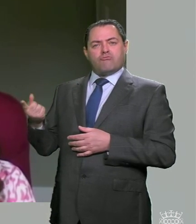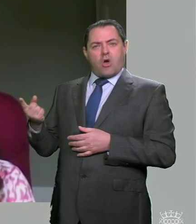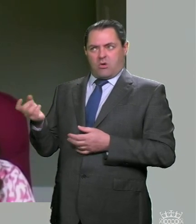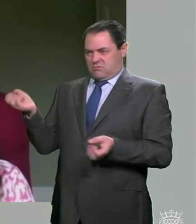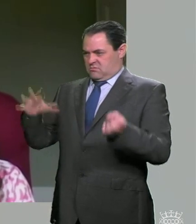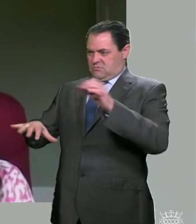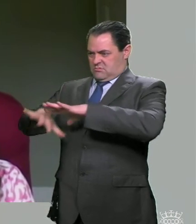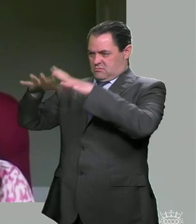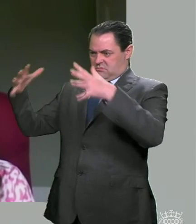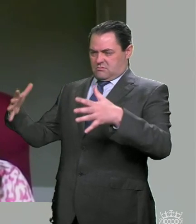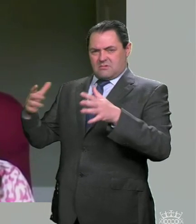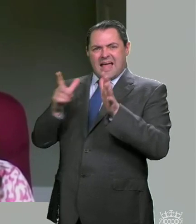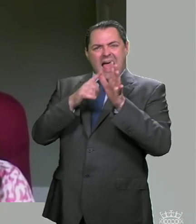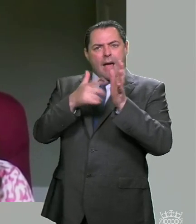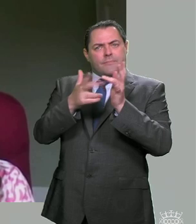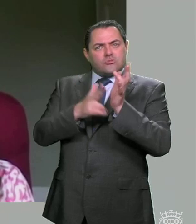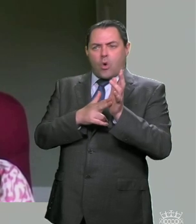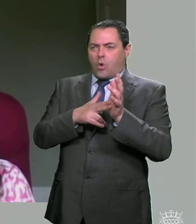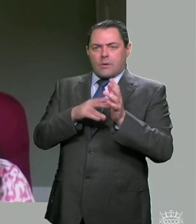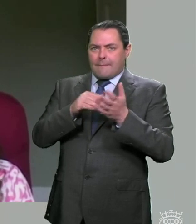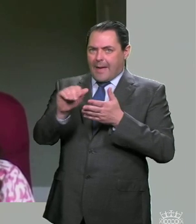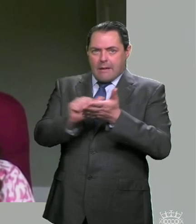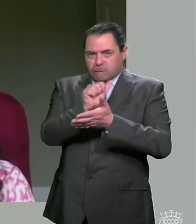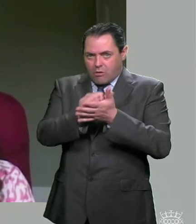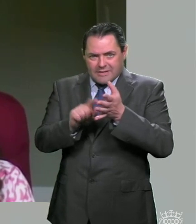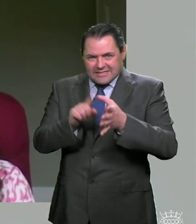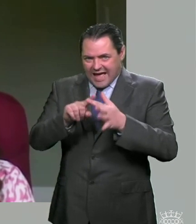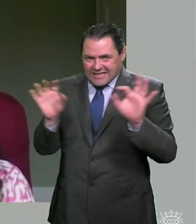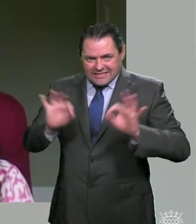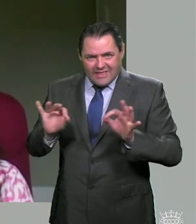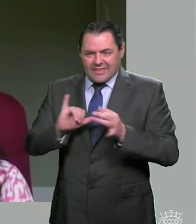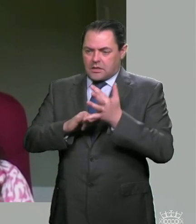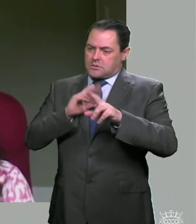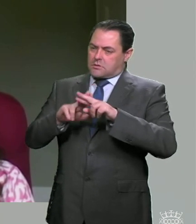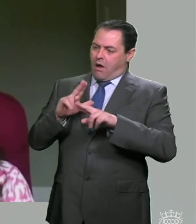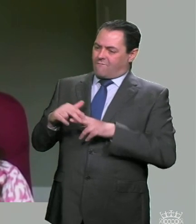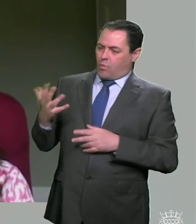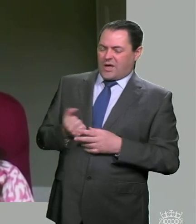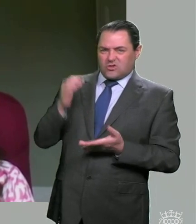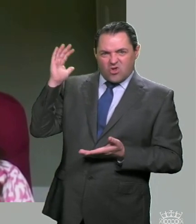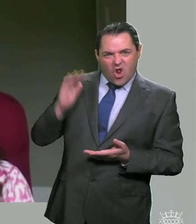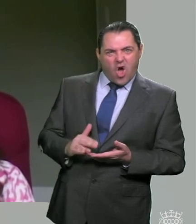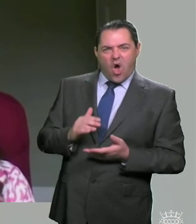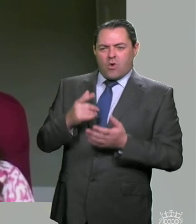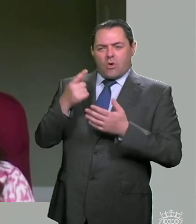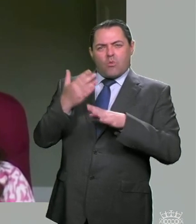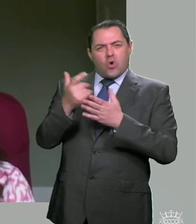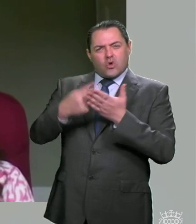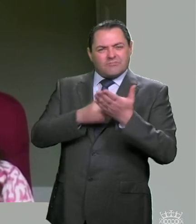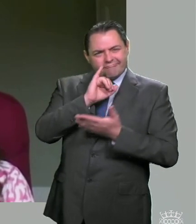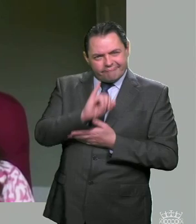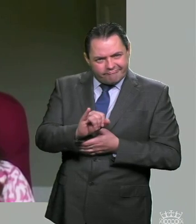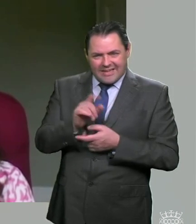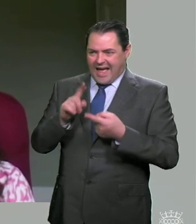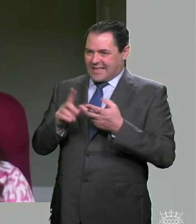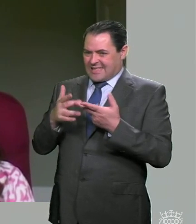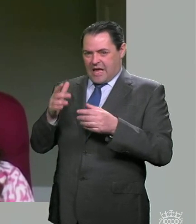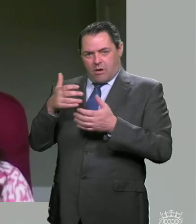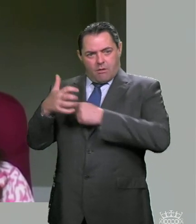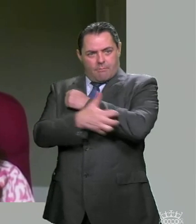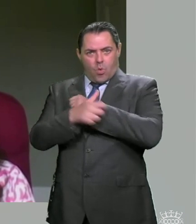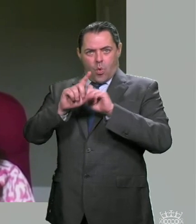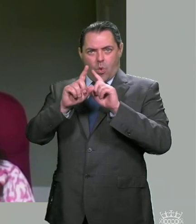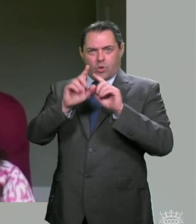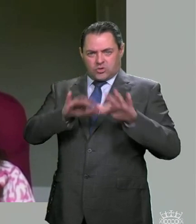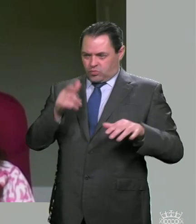Amazon does not pay its fair share of tax, it treats its staff badly and now it denies internet access to our poorest children.